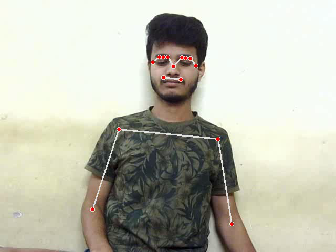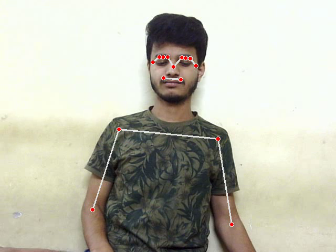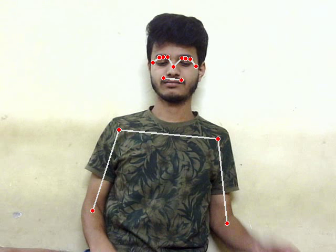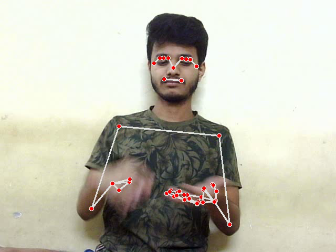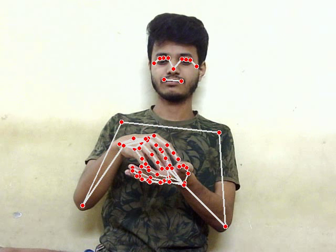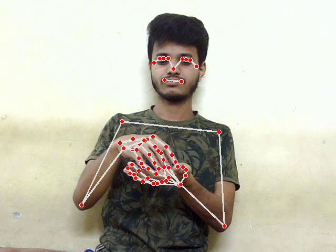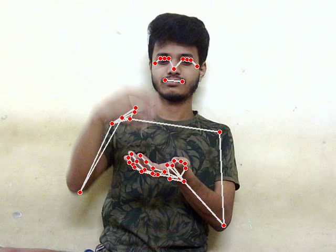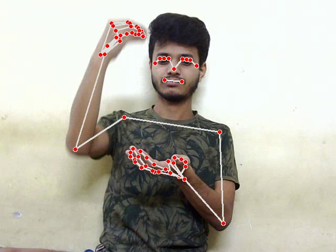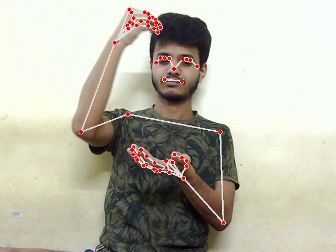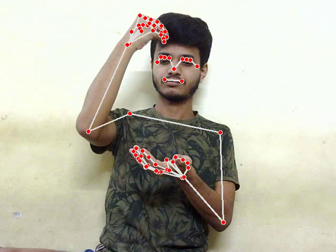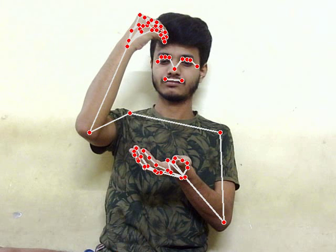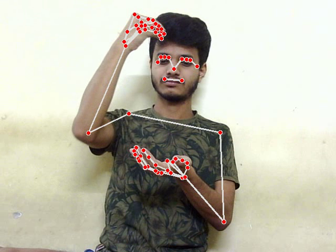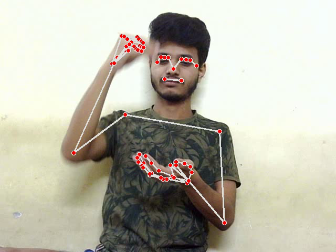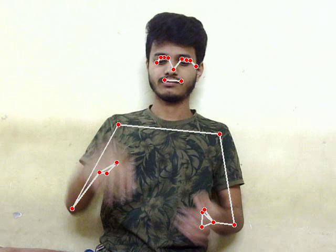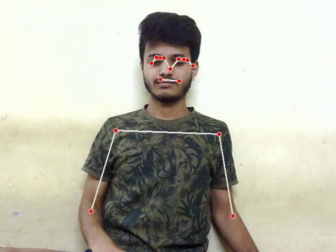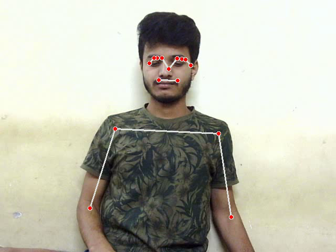learn